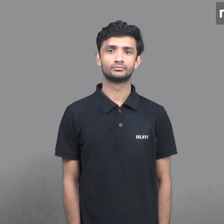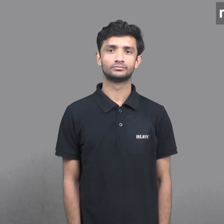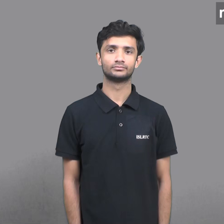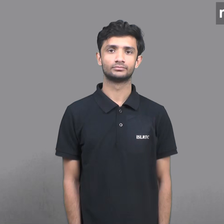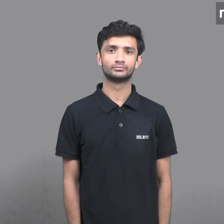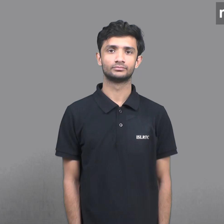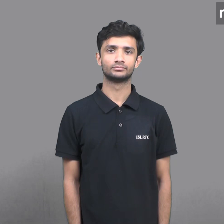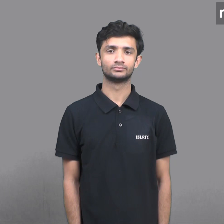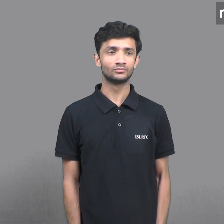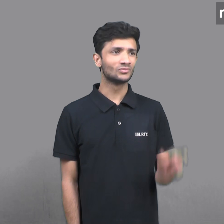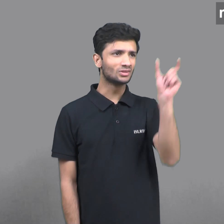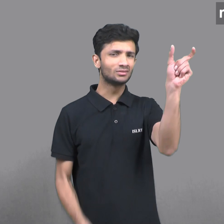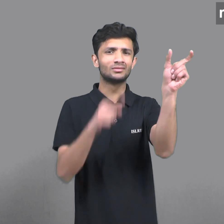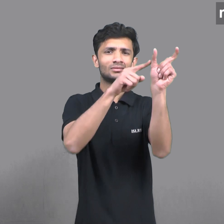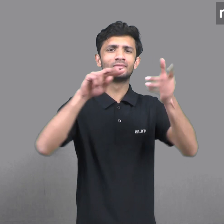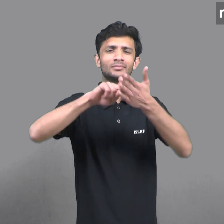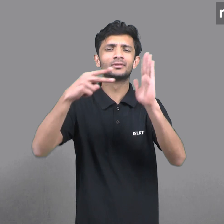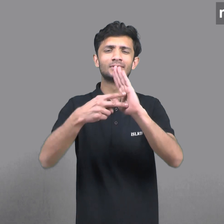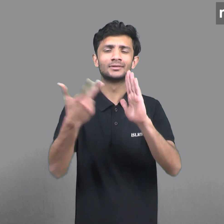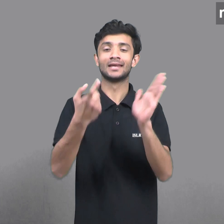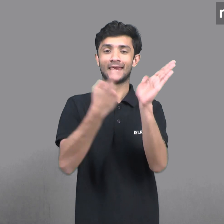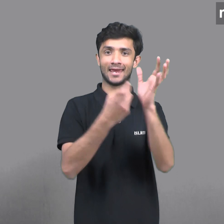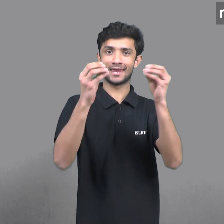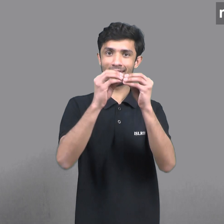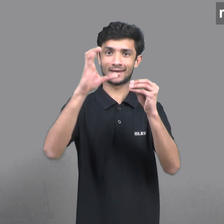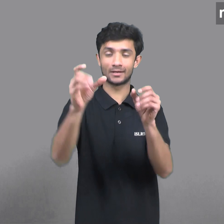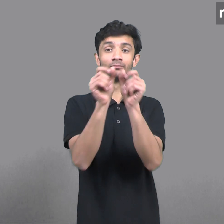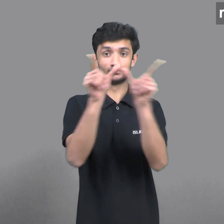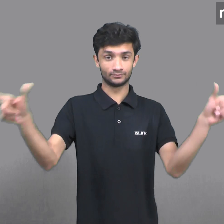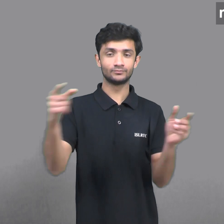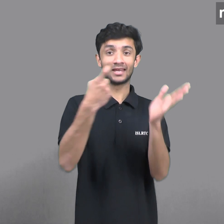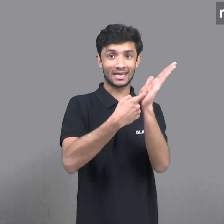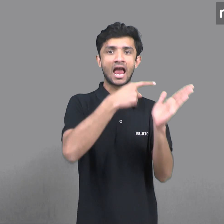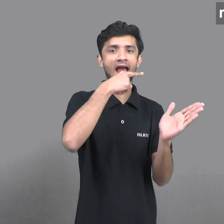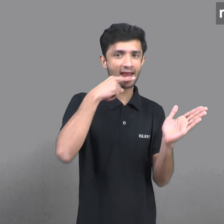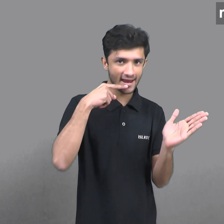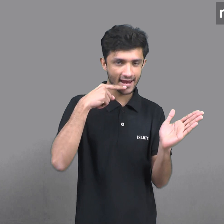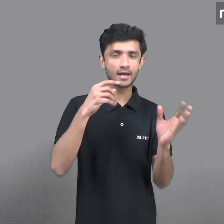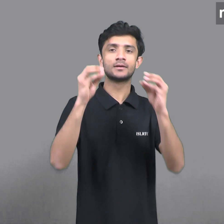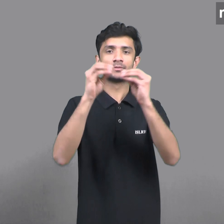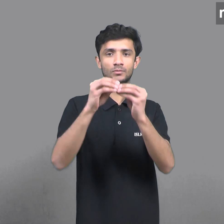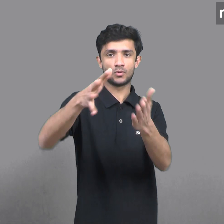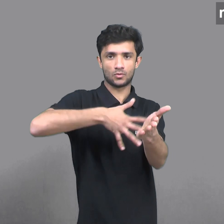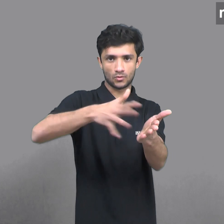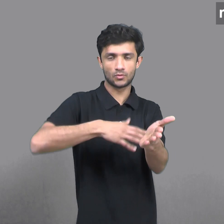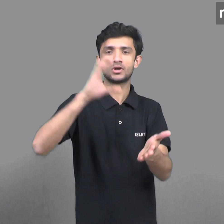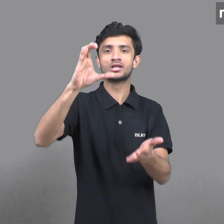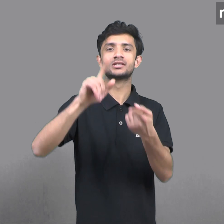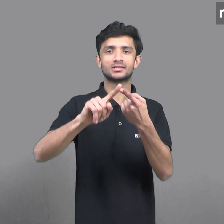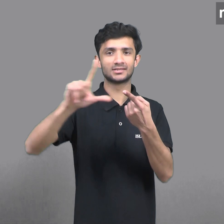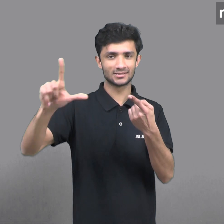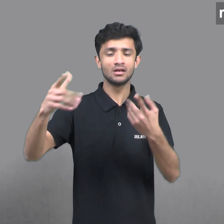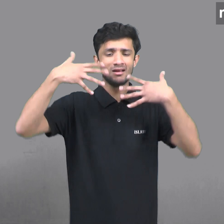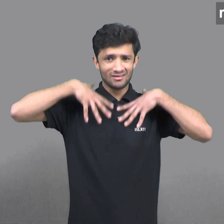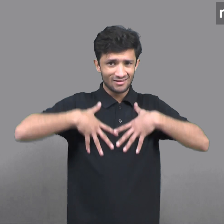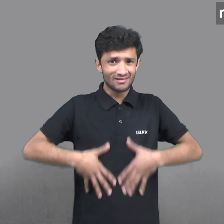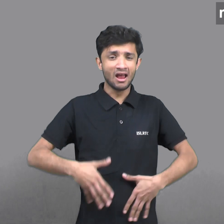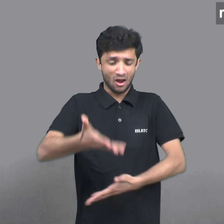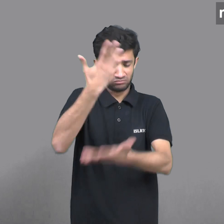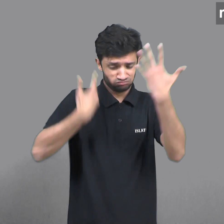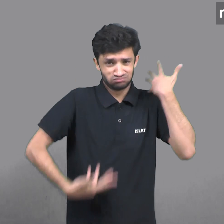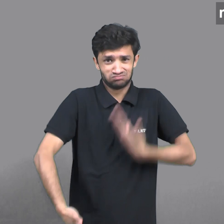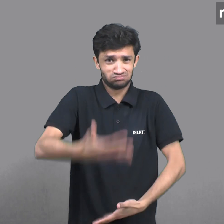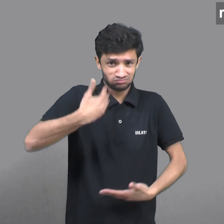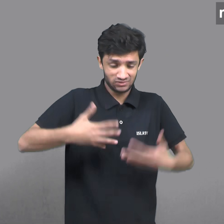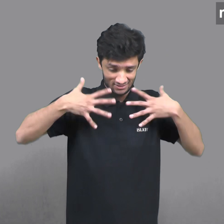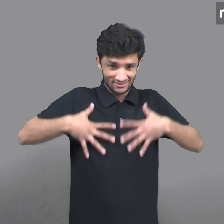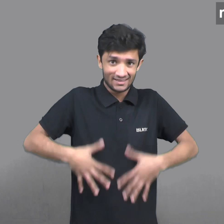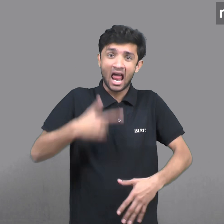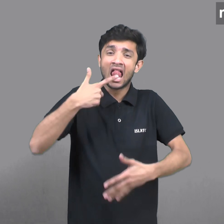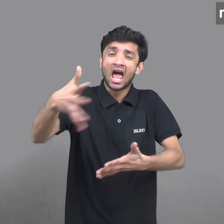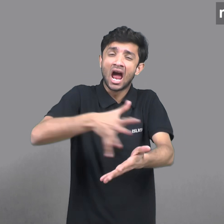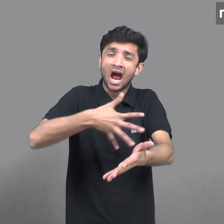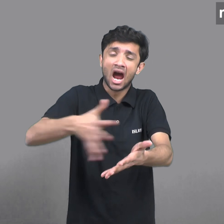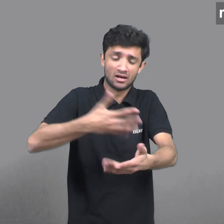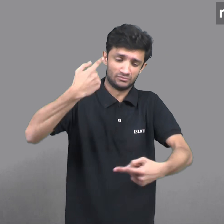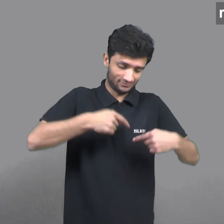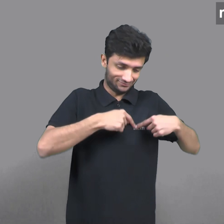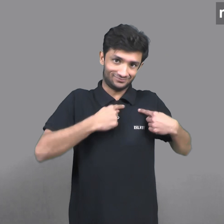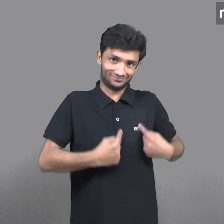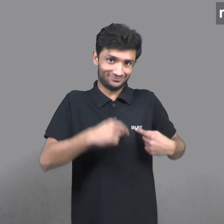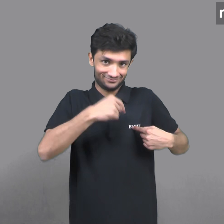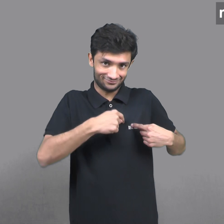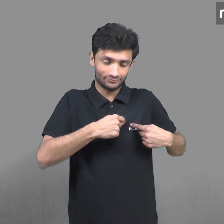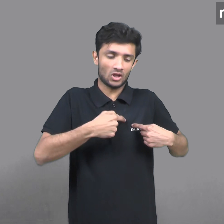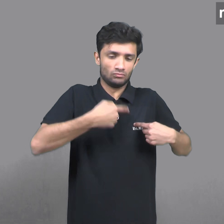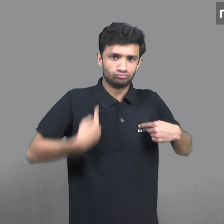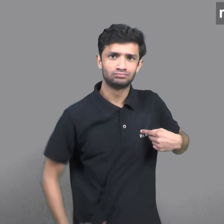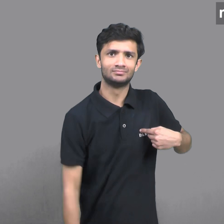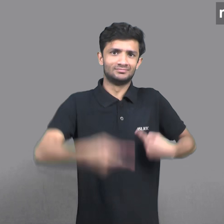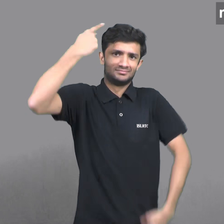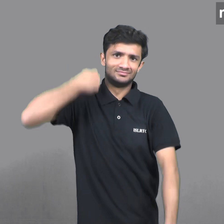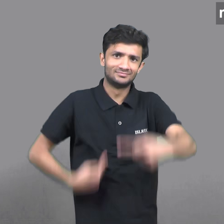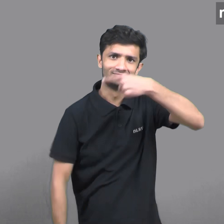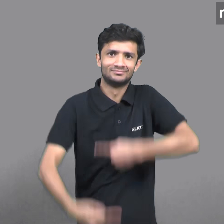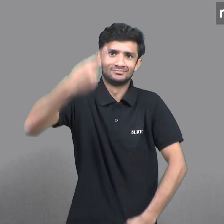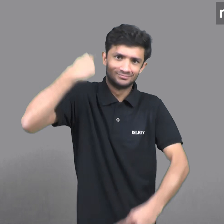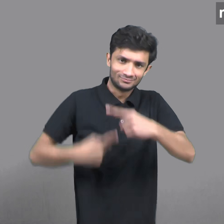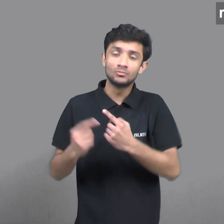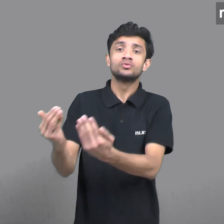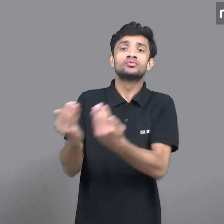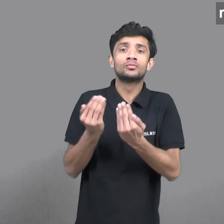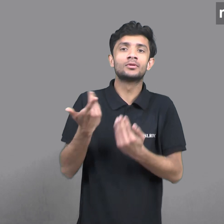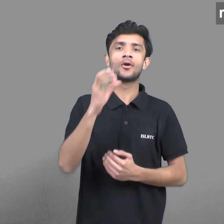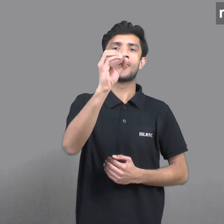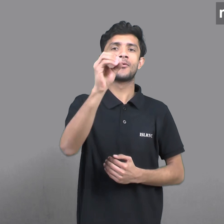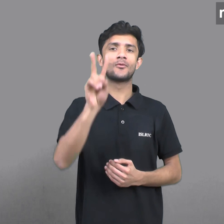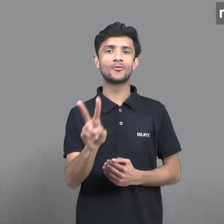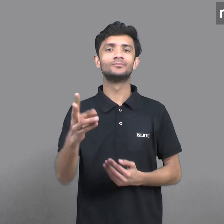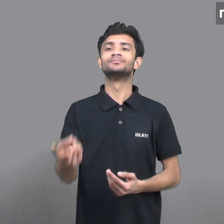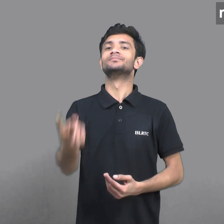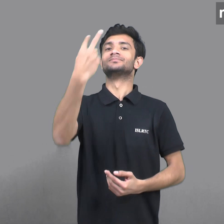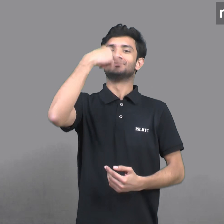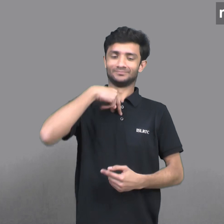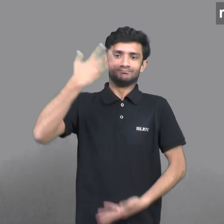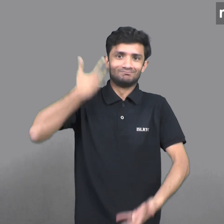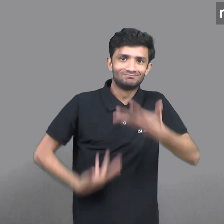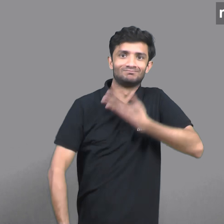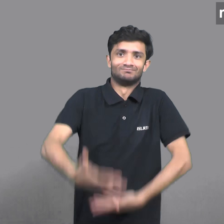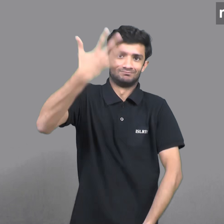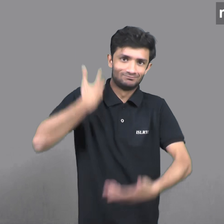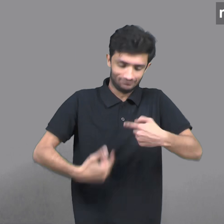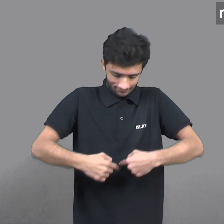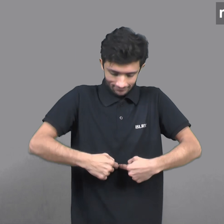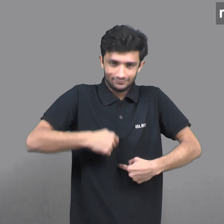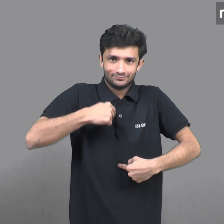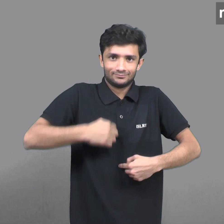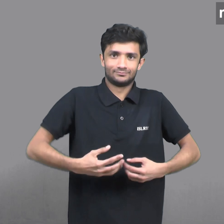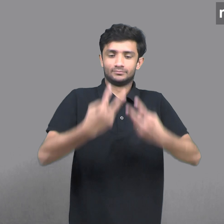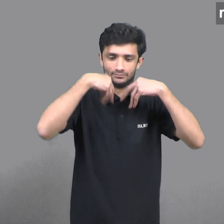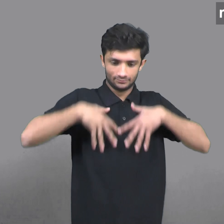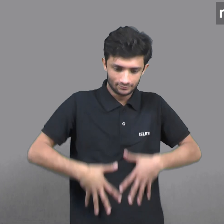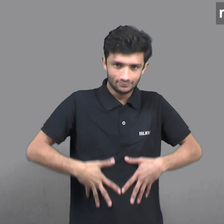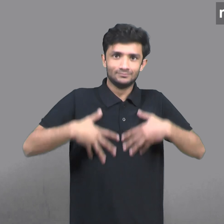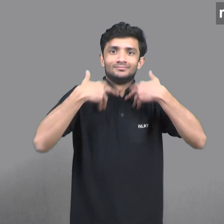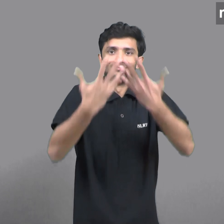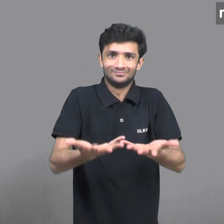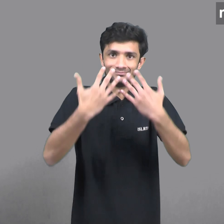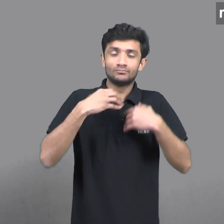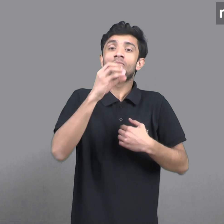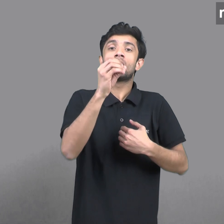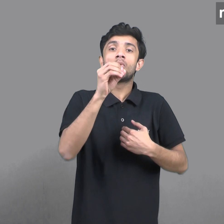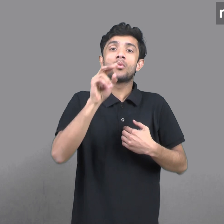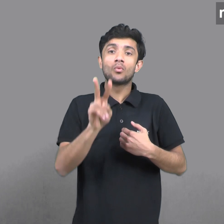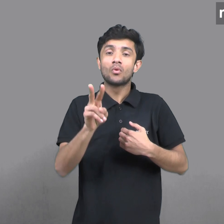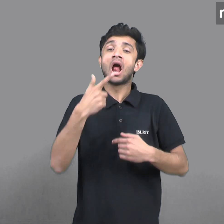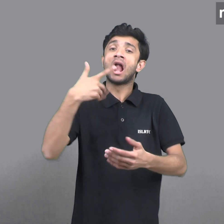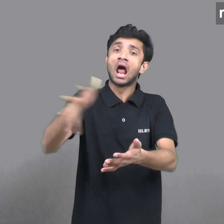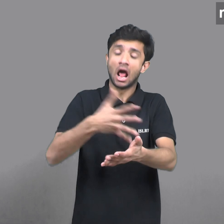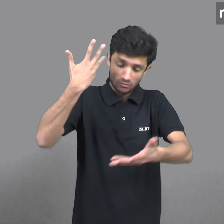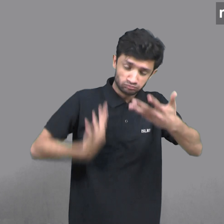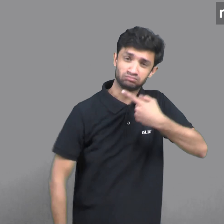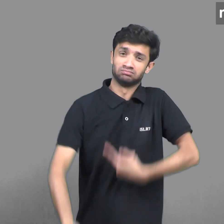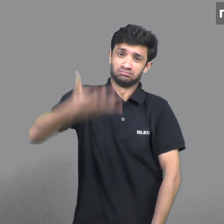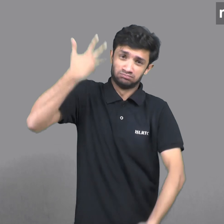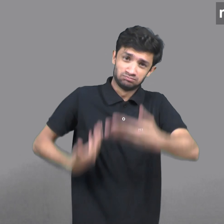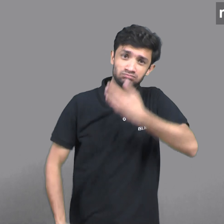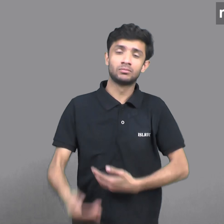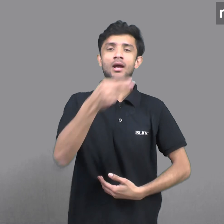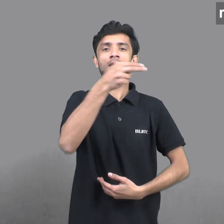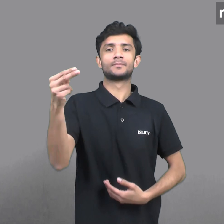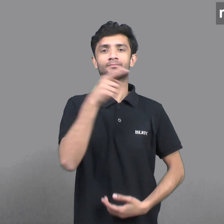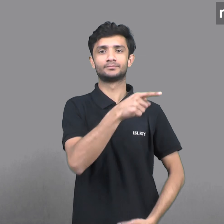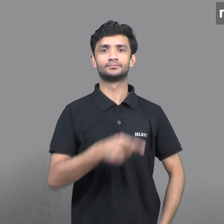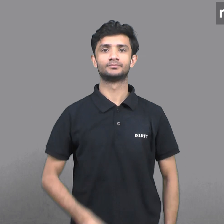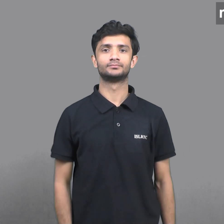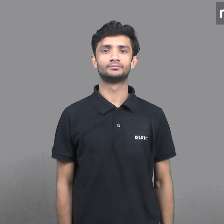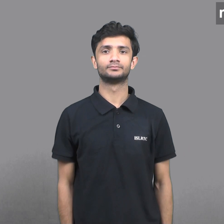Red Blood Cell